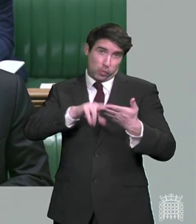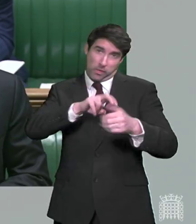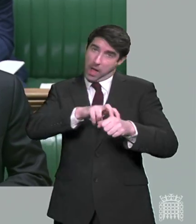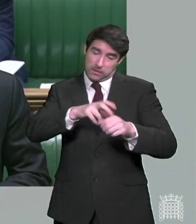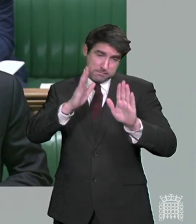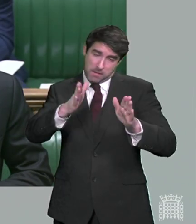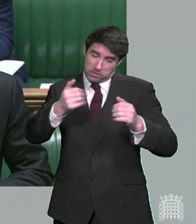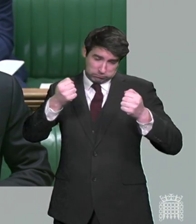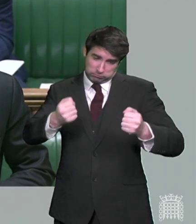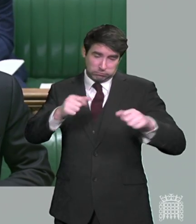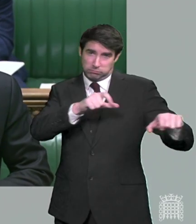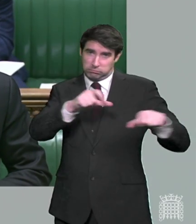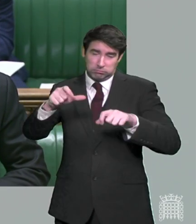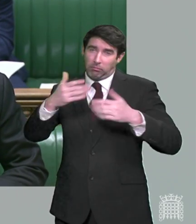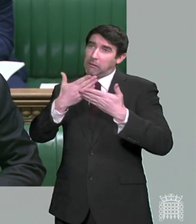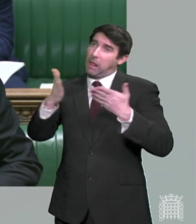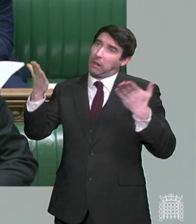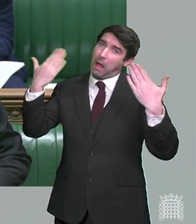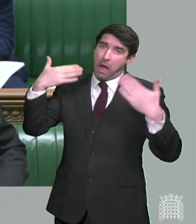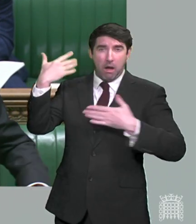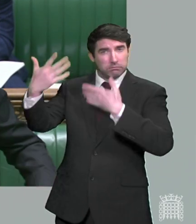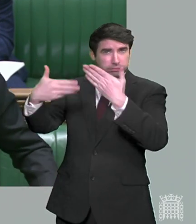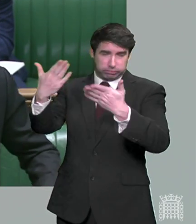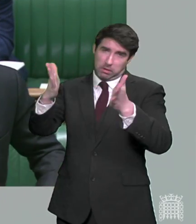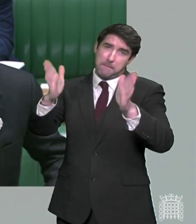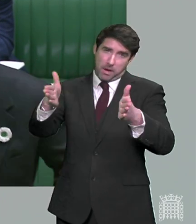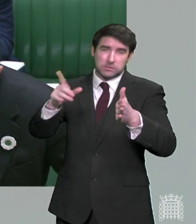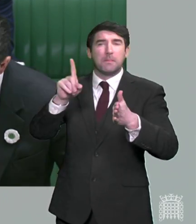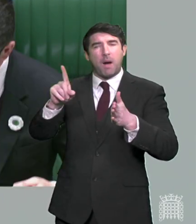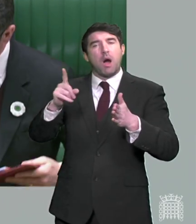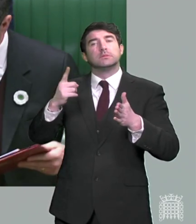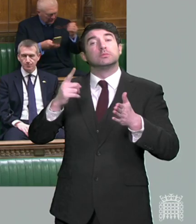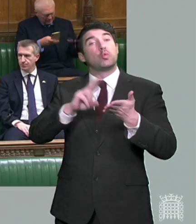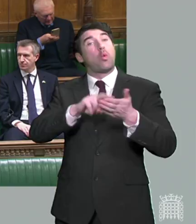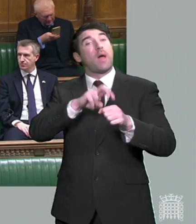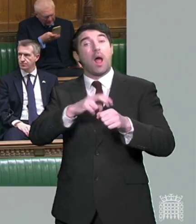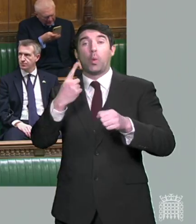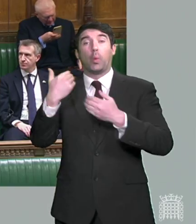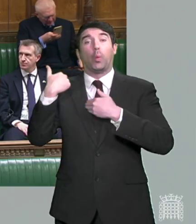The honourable Gentleman will know that the measures to deliver such initiatives are of course a devolved matter in Northern Ireland.